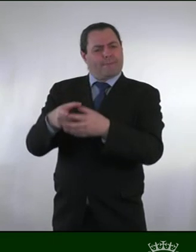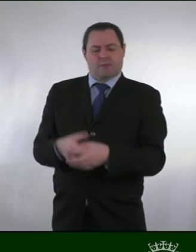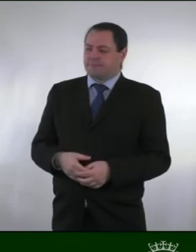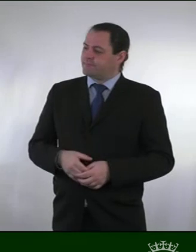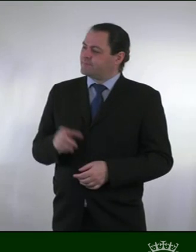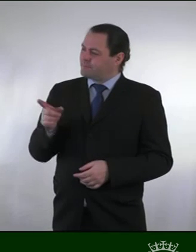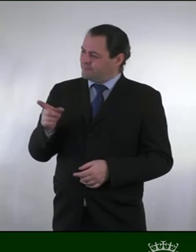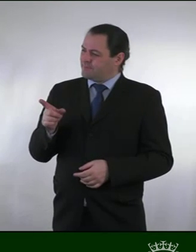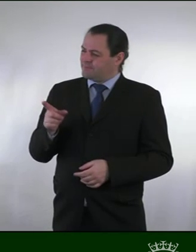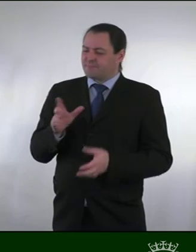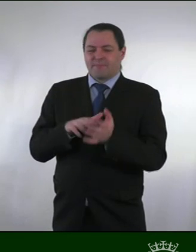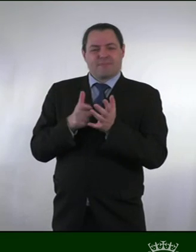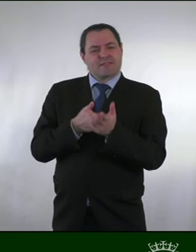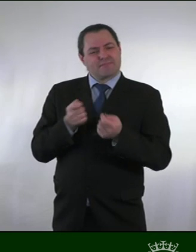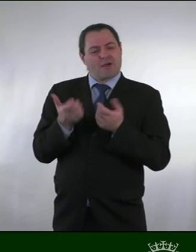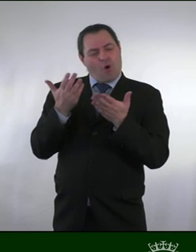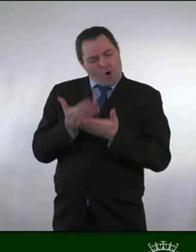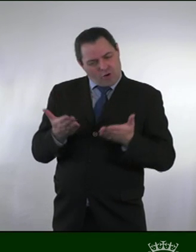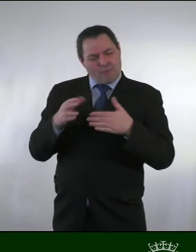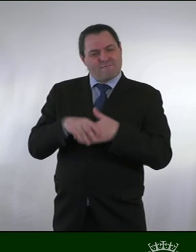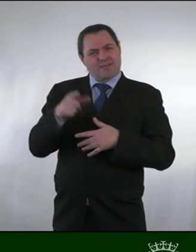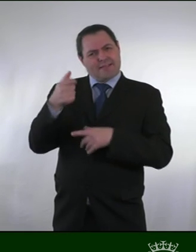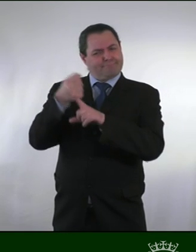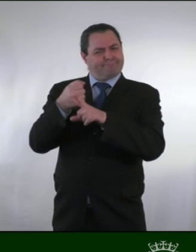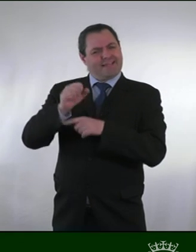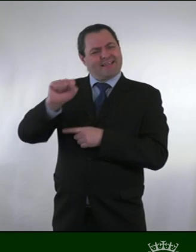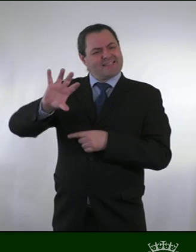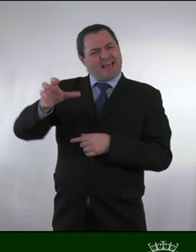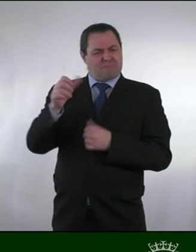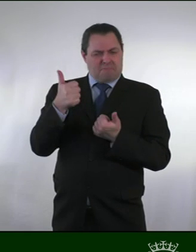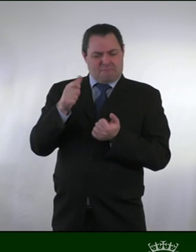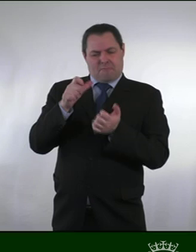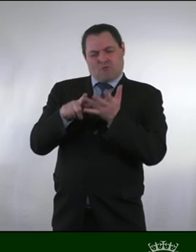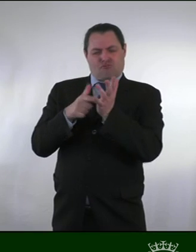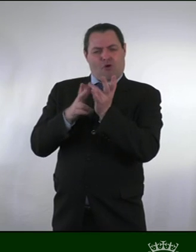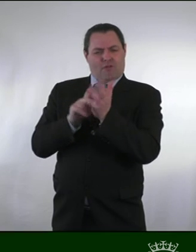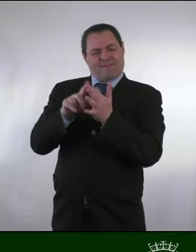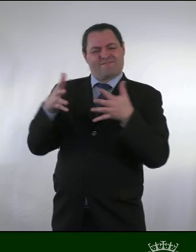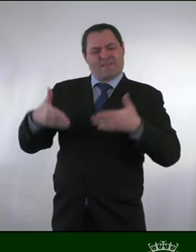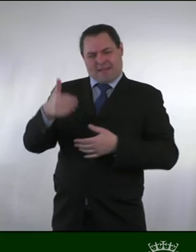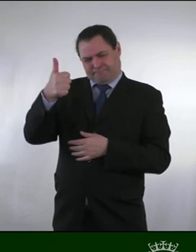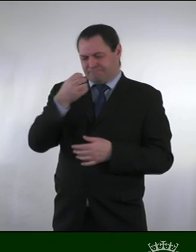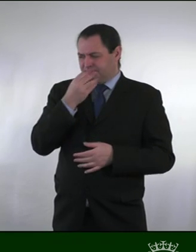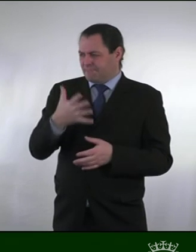My honourable Friend is a great advocate for his constituents in Colne Valley, and I much enjoy my exchanges with him.